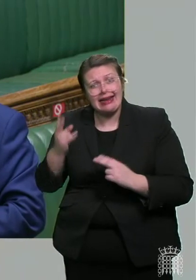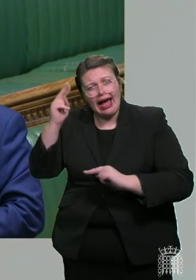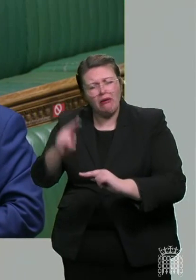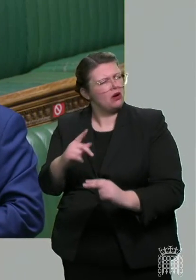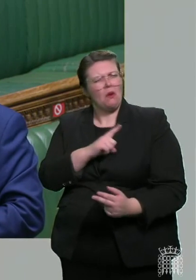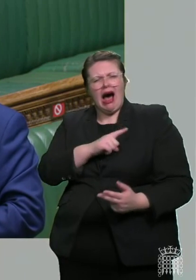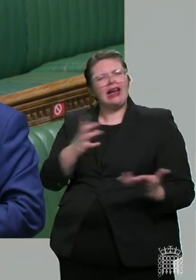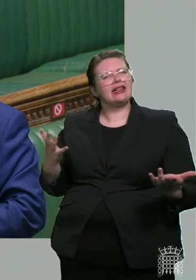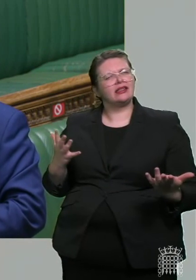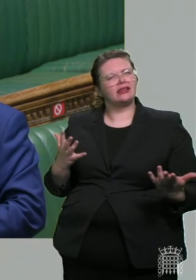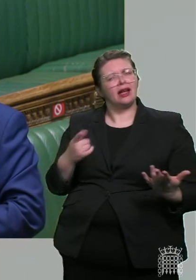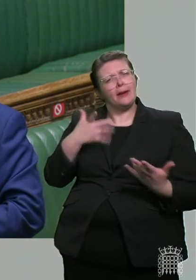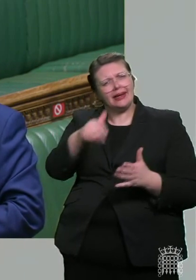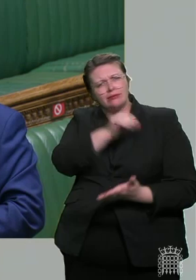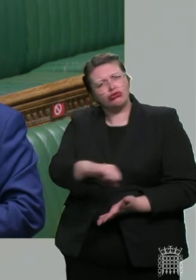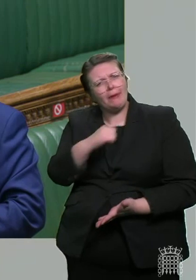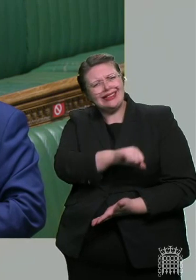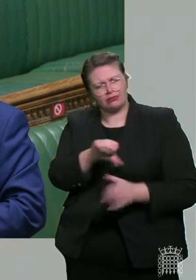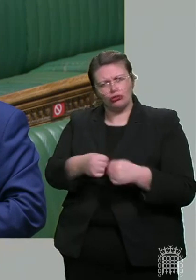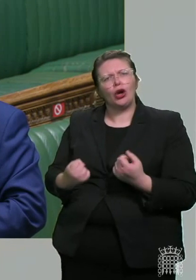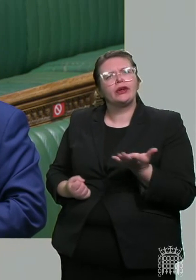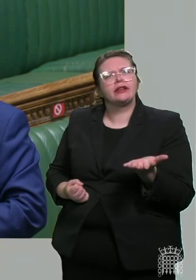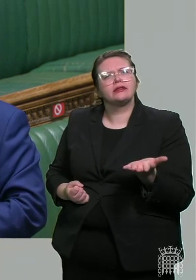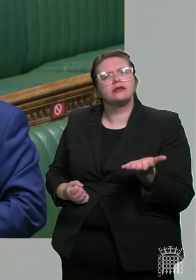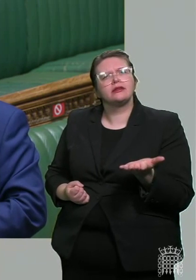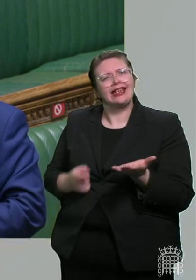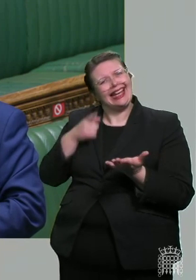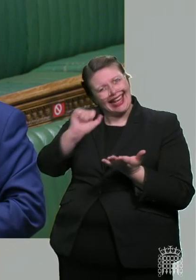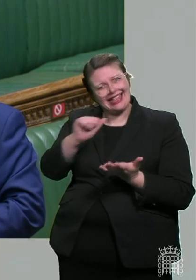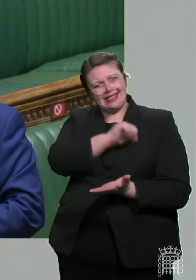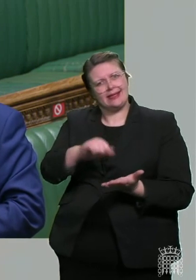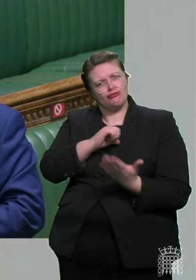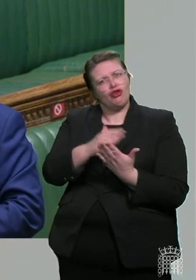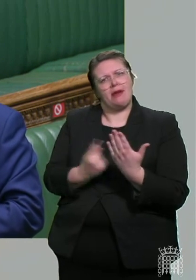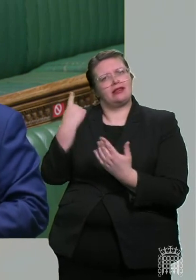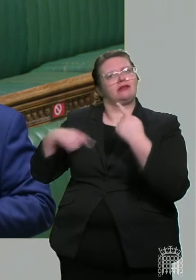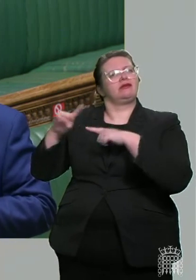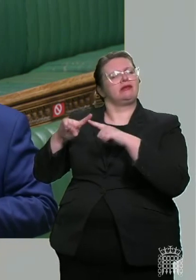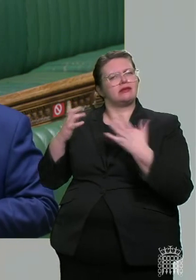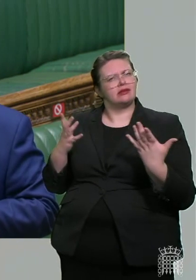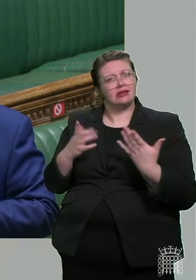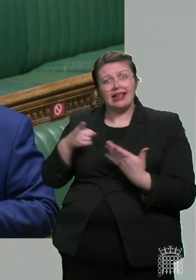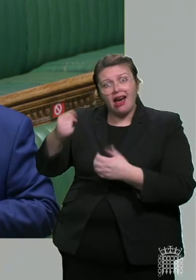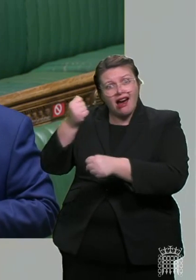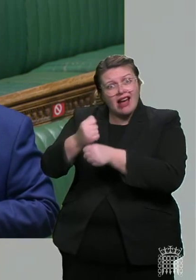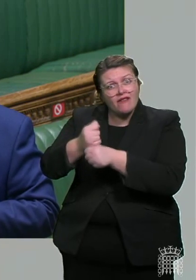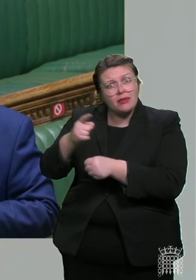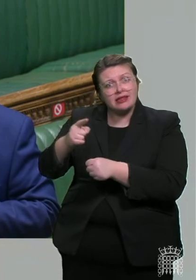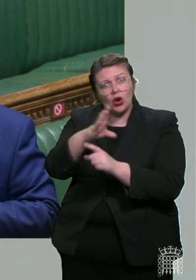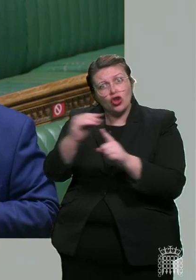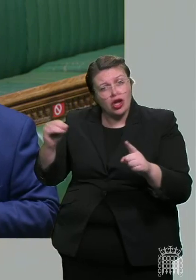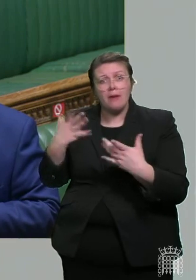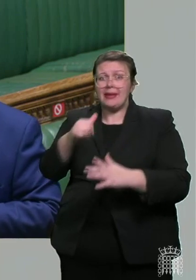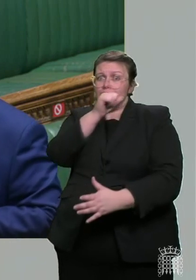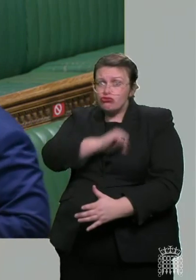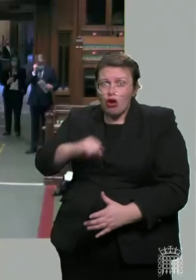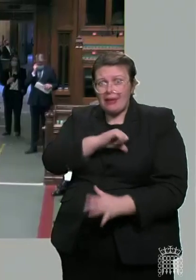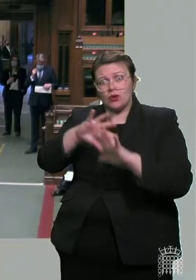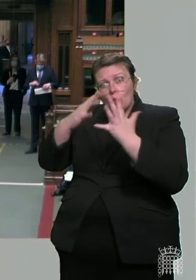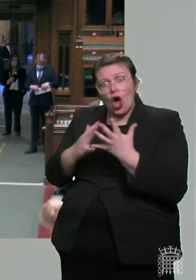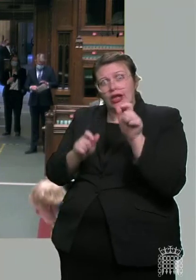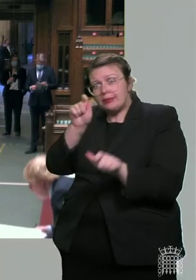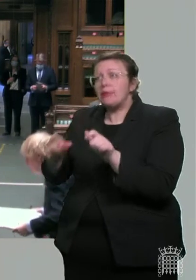Why is the Prime Minister breaking his own manifesto commitment, and why are his Government breaking the promises they made to the world’s poorest?